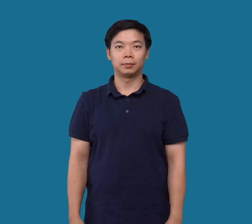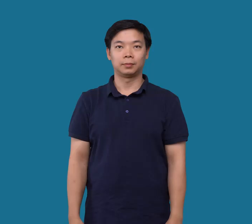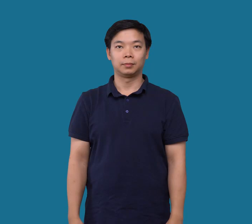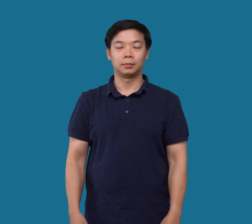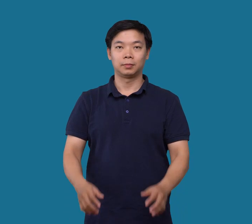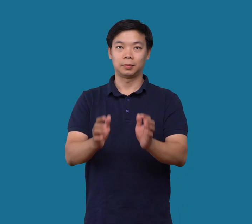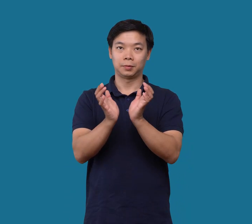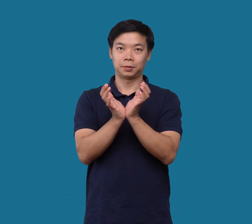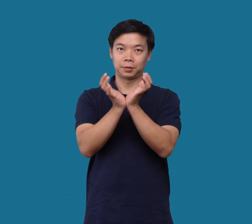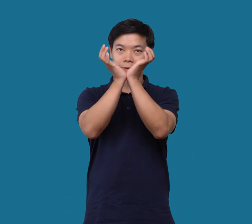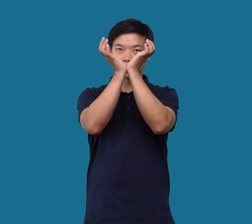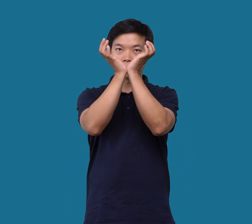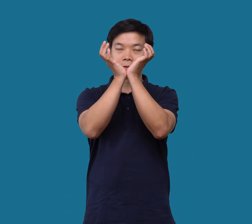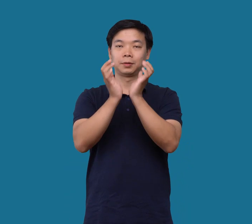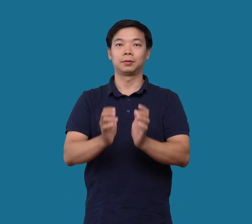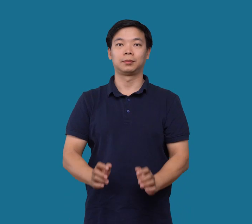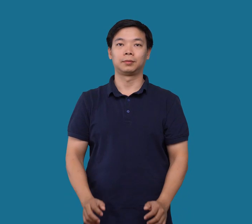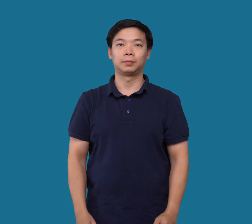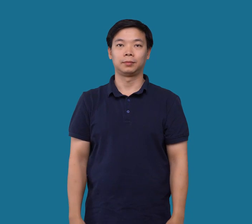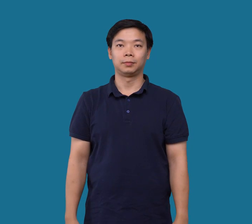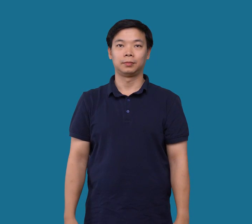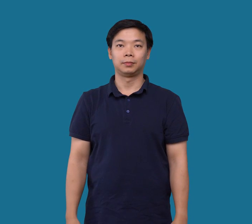lễ hội